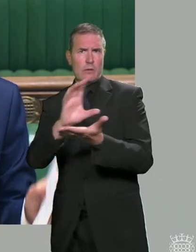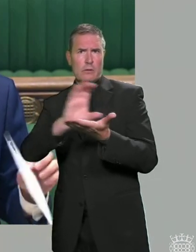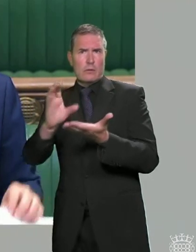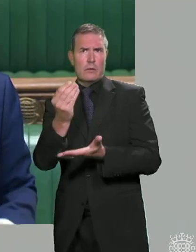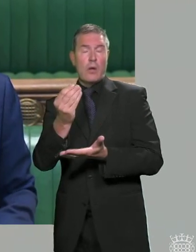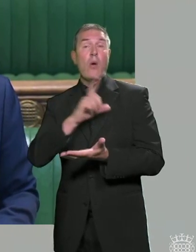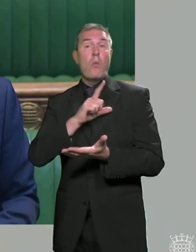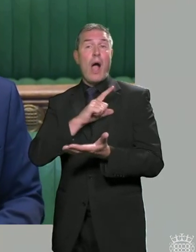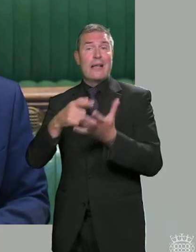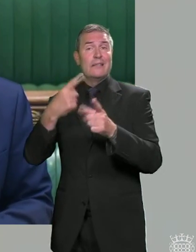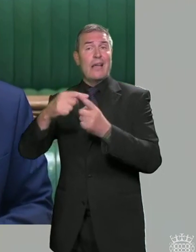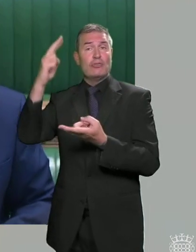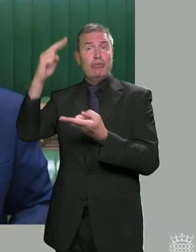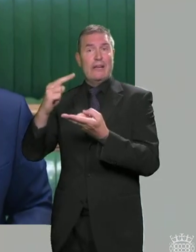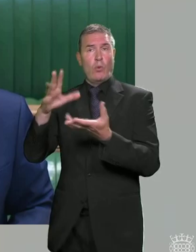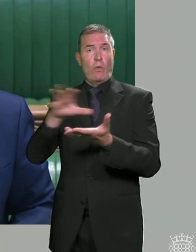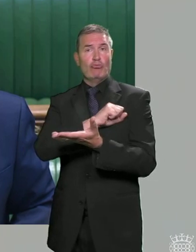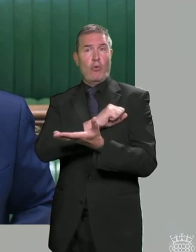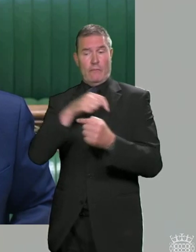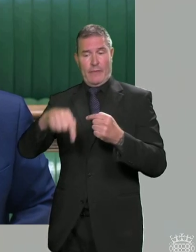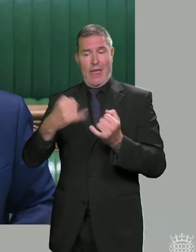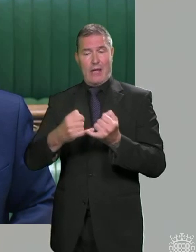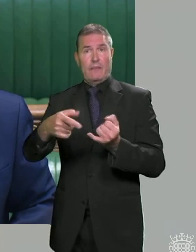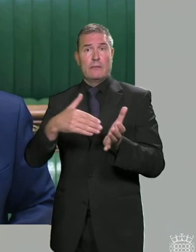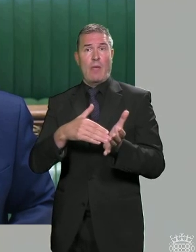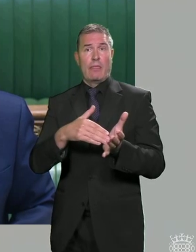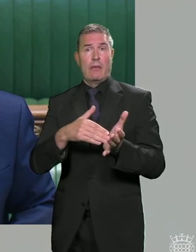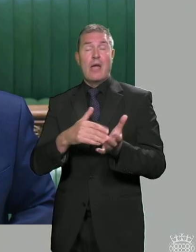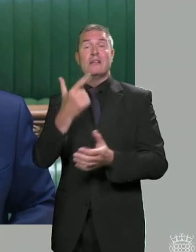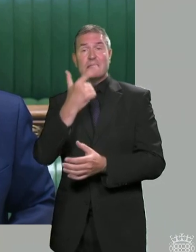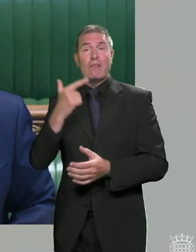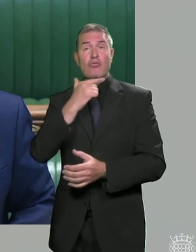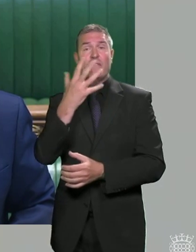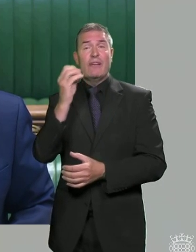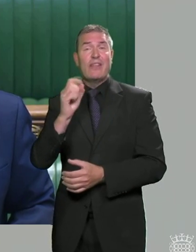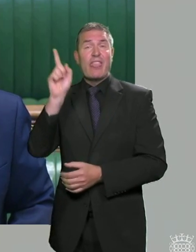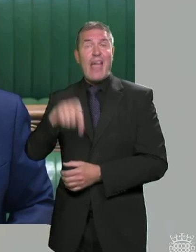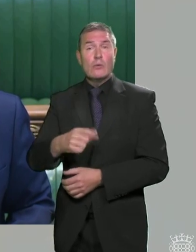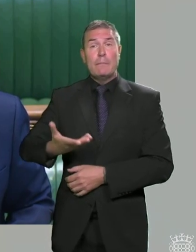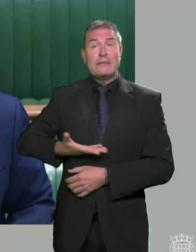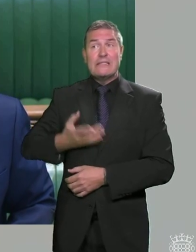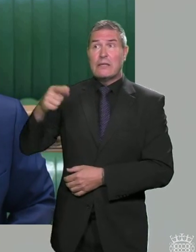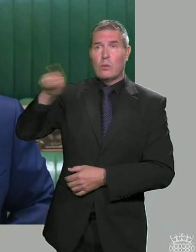Business rate relief is being withdrawn from the end of this month, affecting 750,000 businesses.